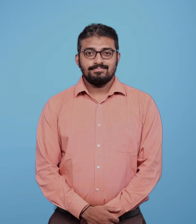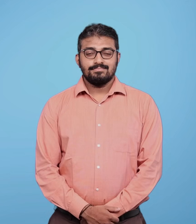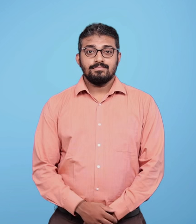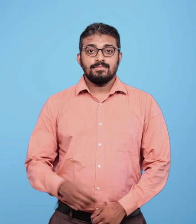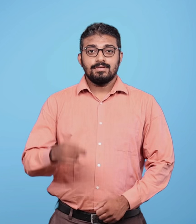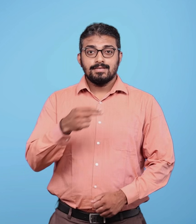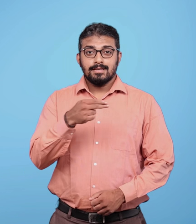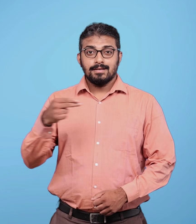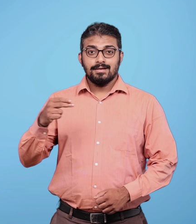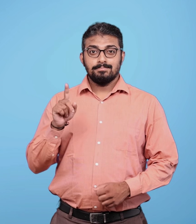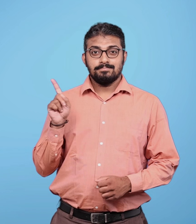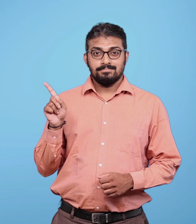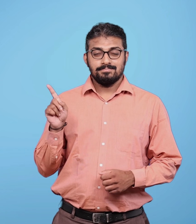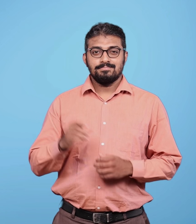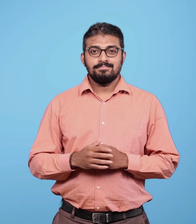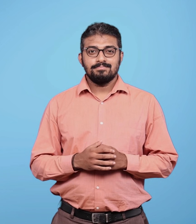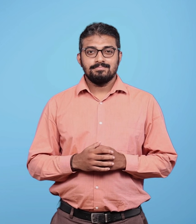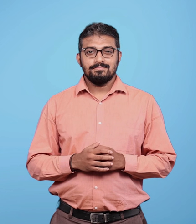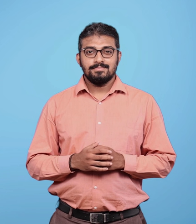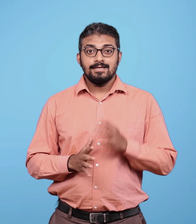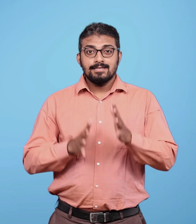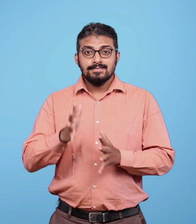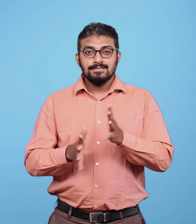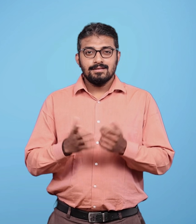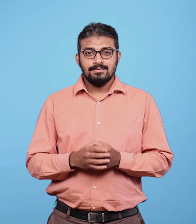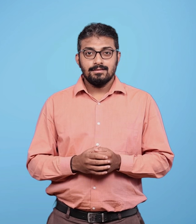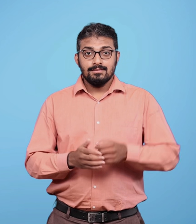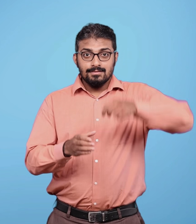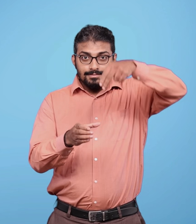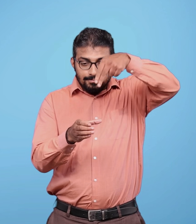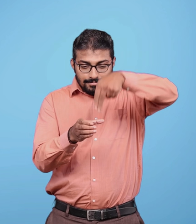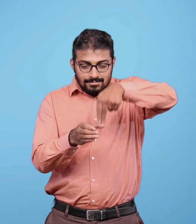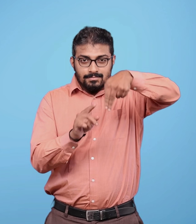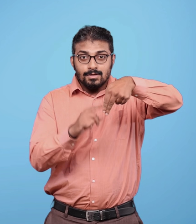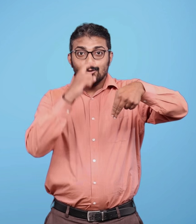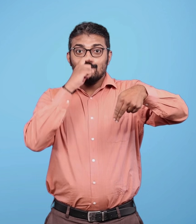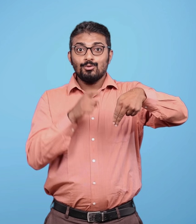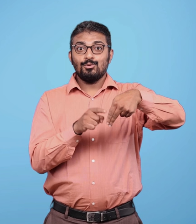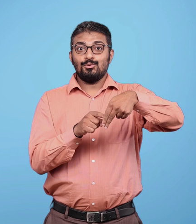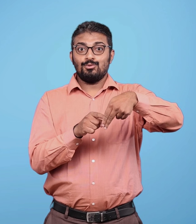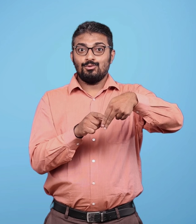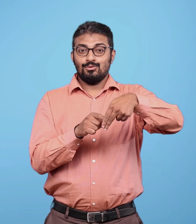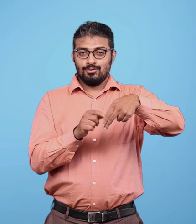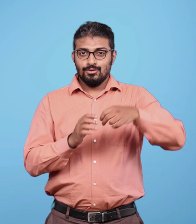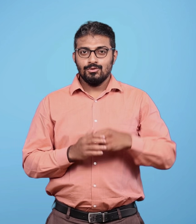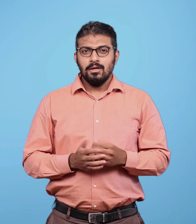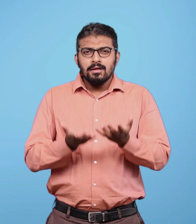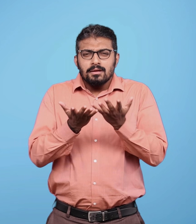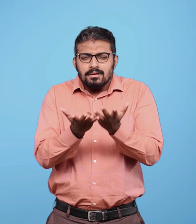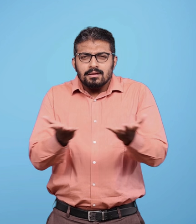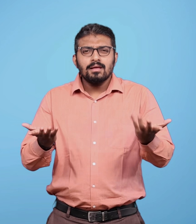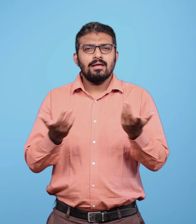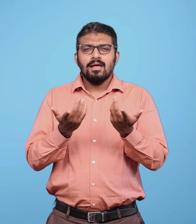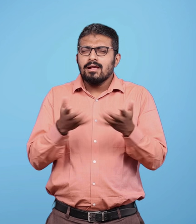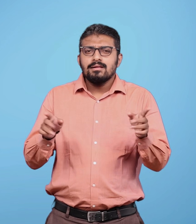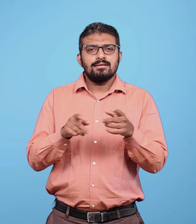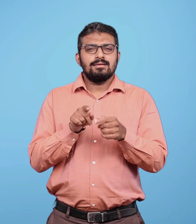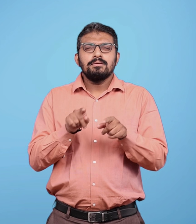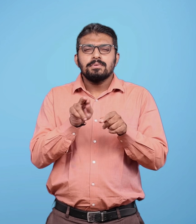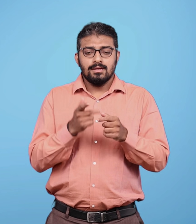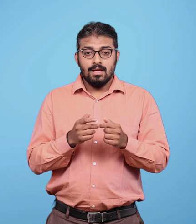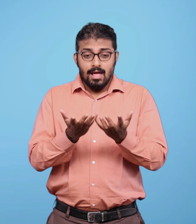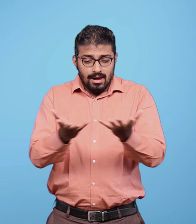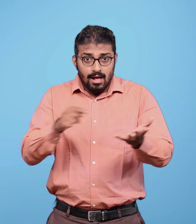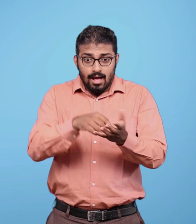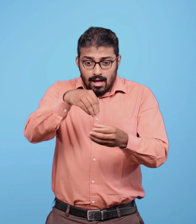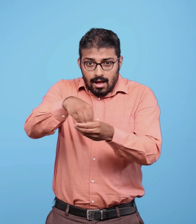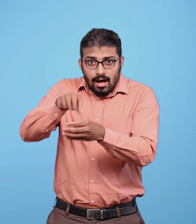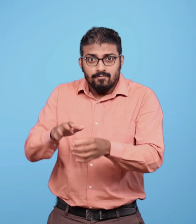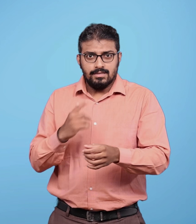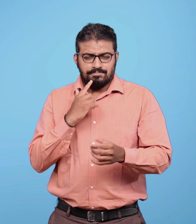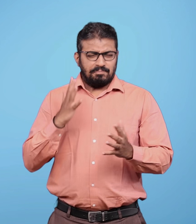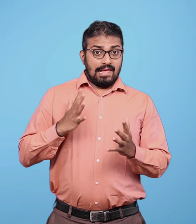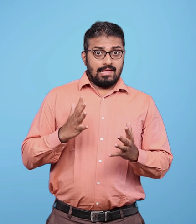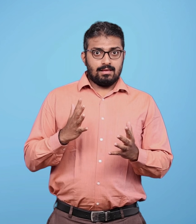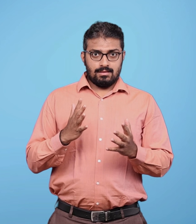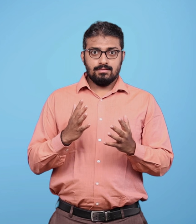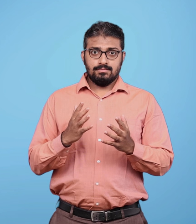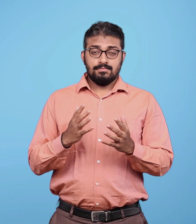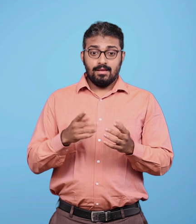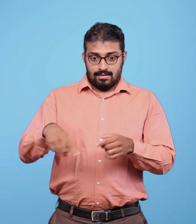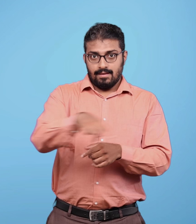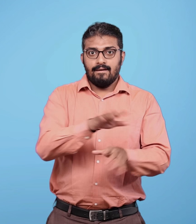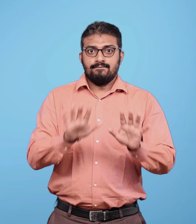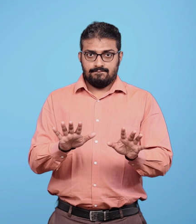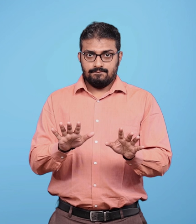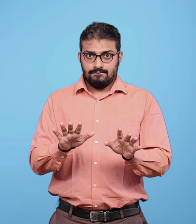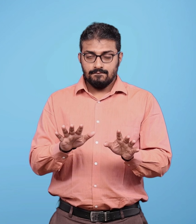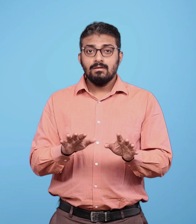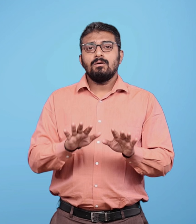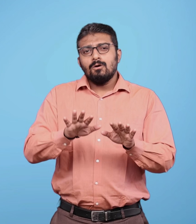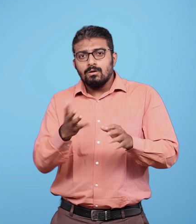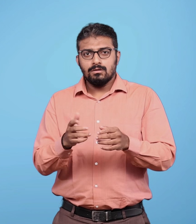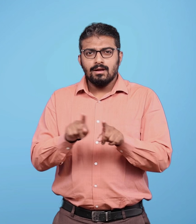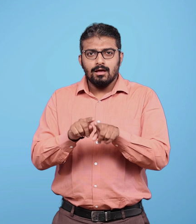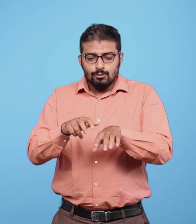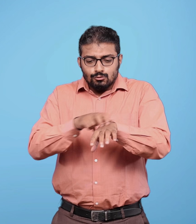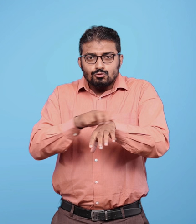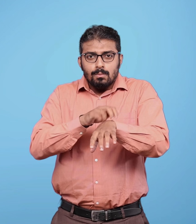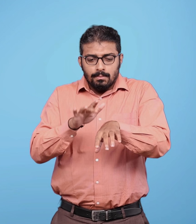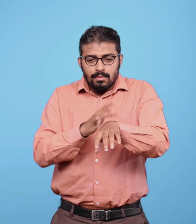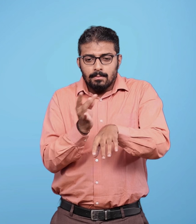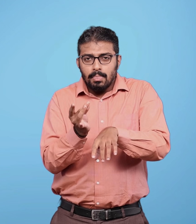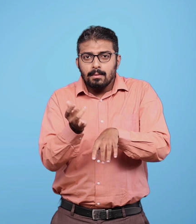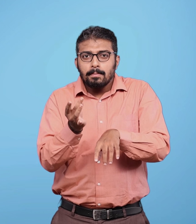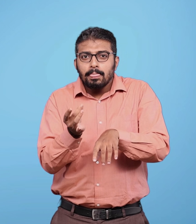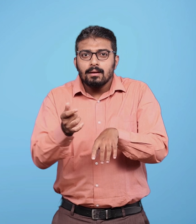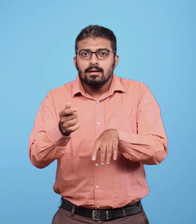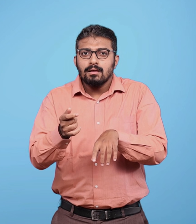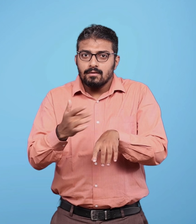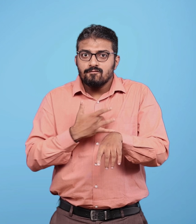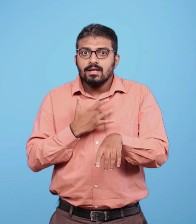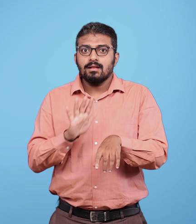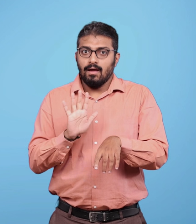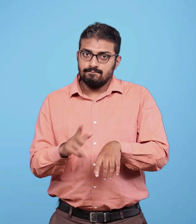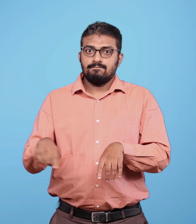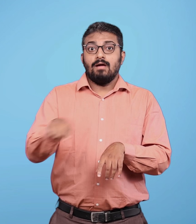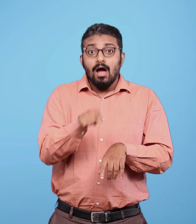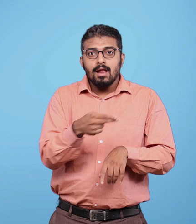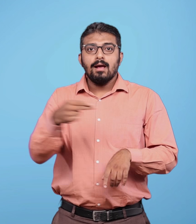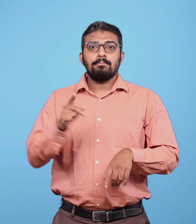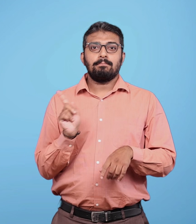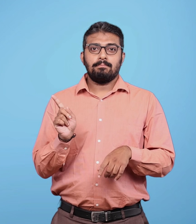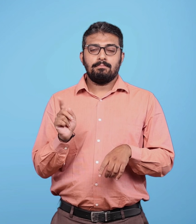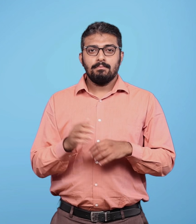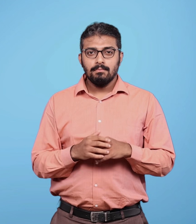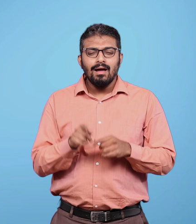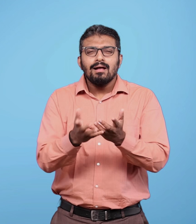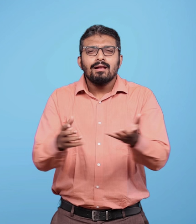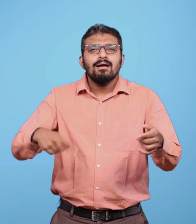base This sign refers to base. A base refers to a substance that is bitter in taste and soapy to touch. It turns red litmus blue.